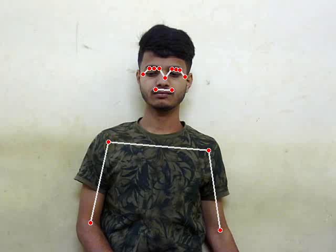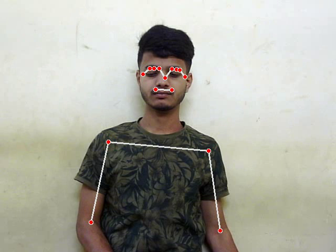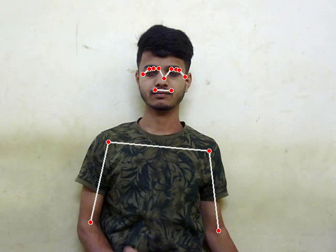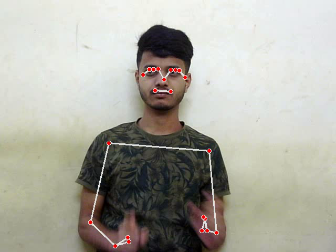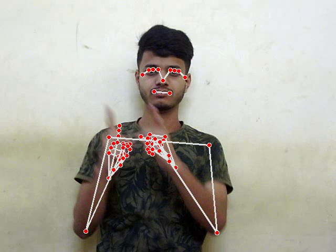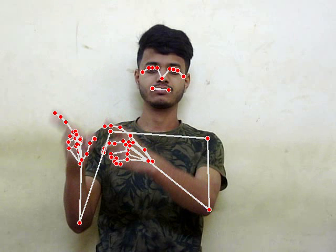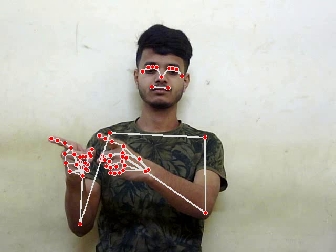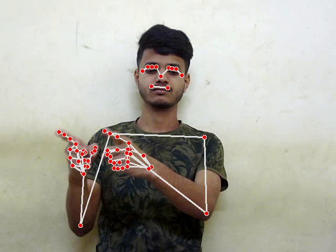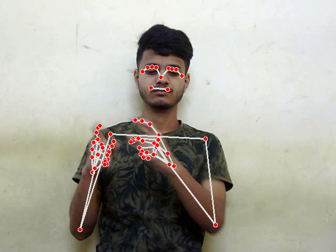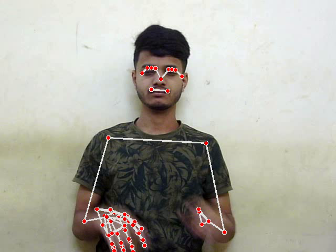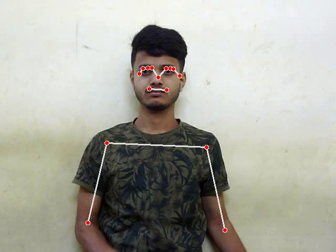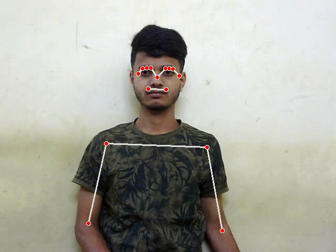go